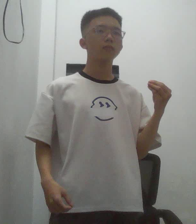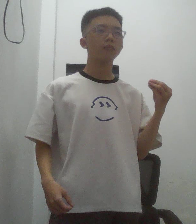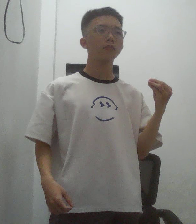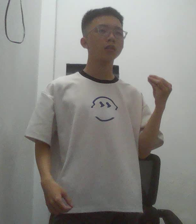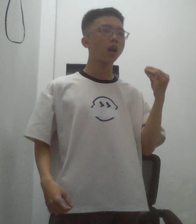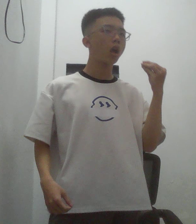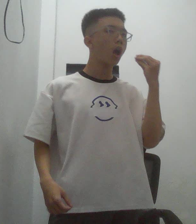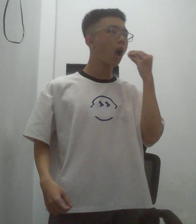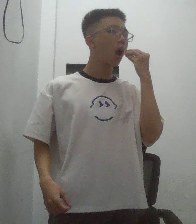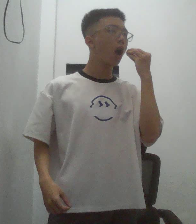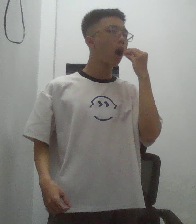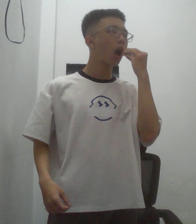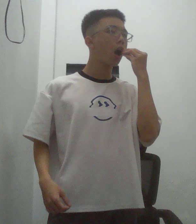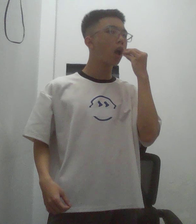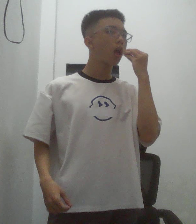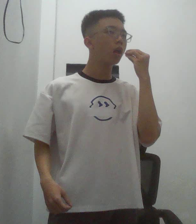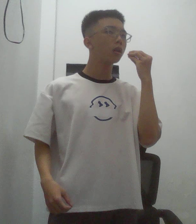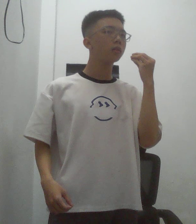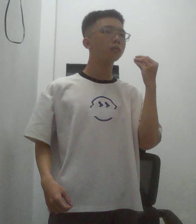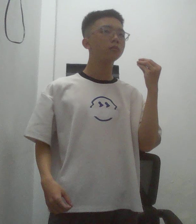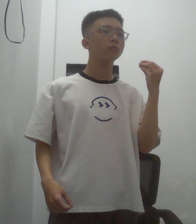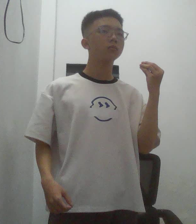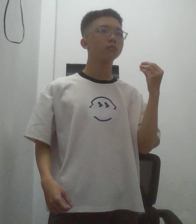an